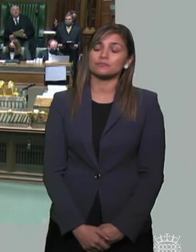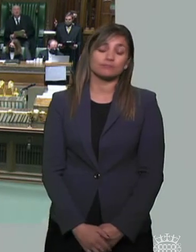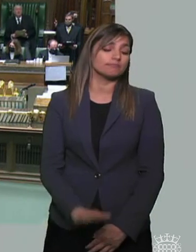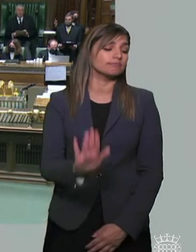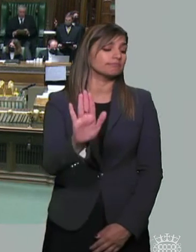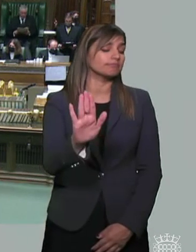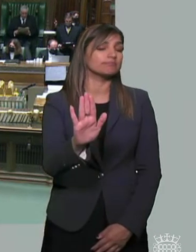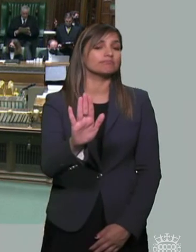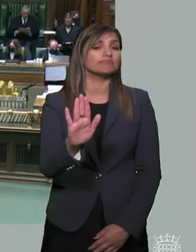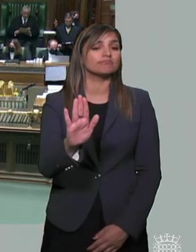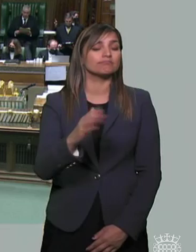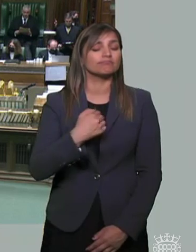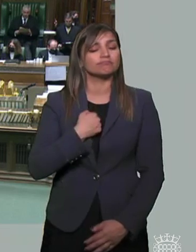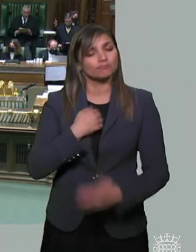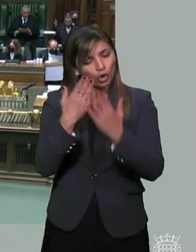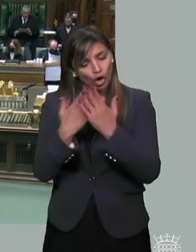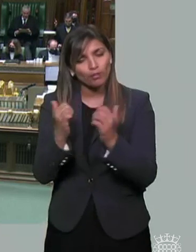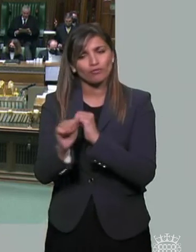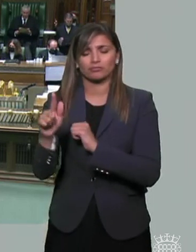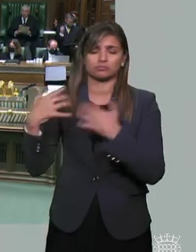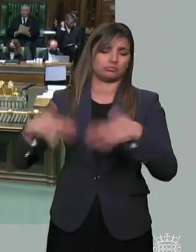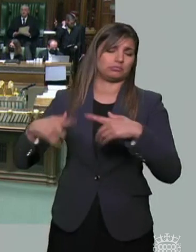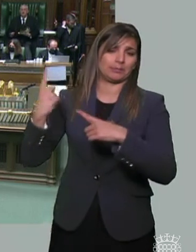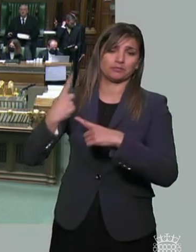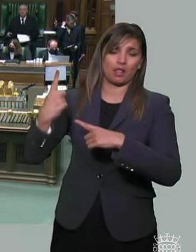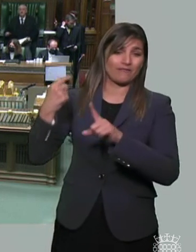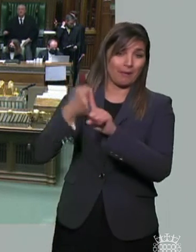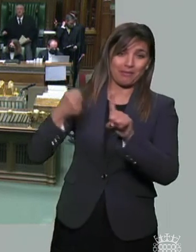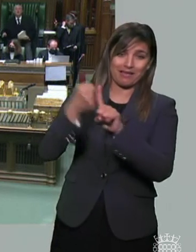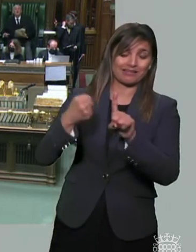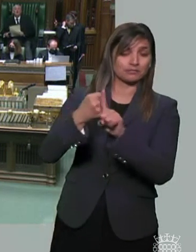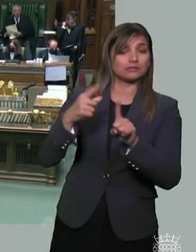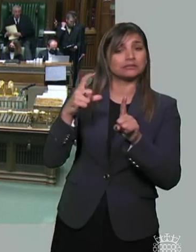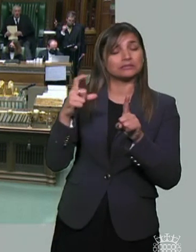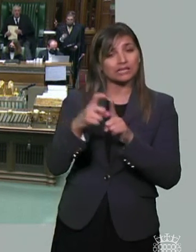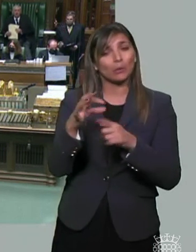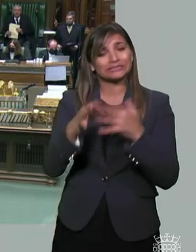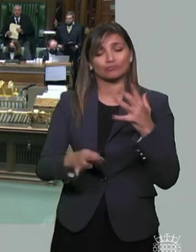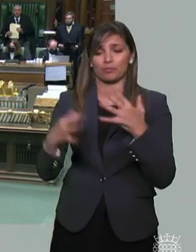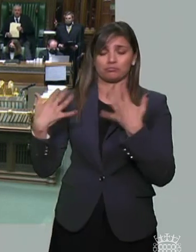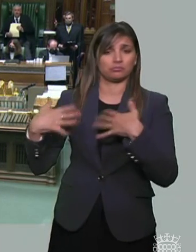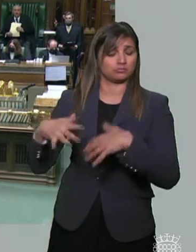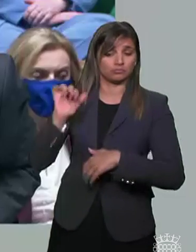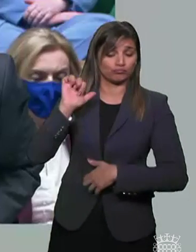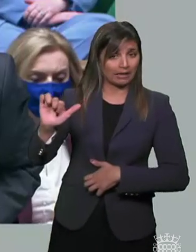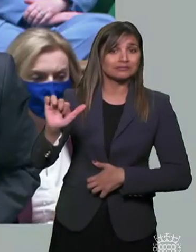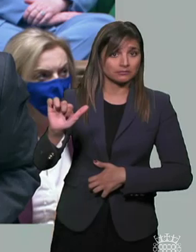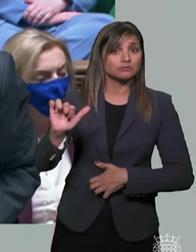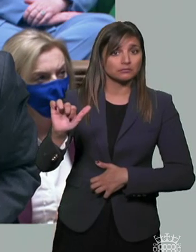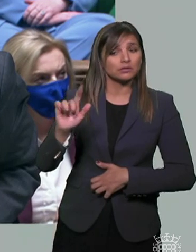My right honourable Friend is a wonderful campaigner on this issue, and he is completely right about Down’s syndrome people.